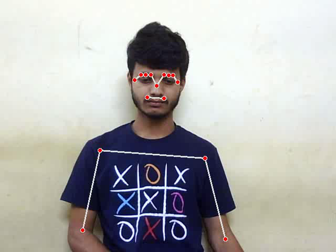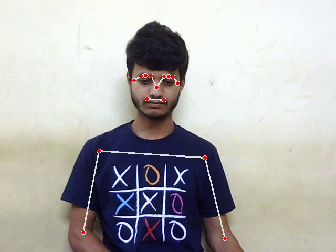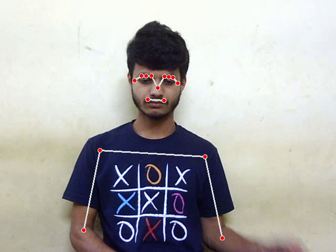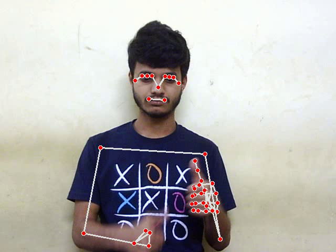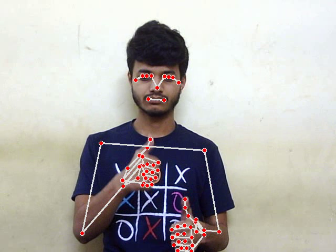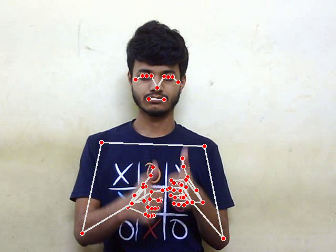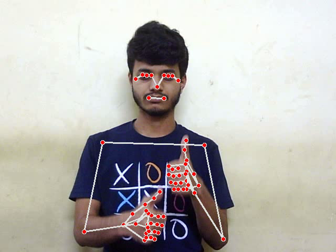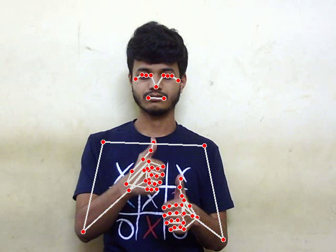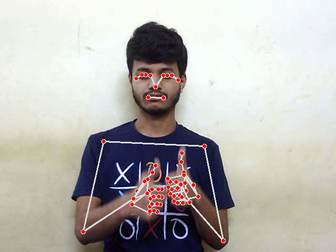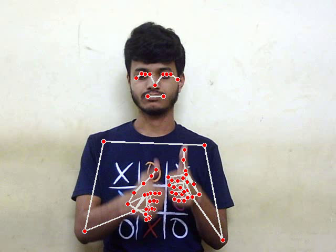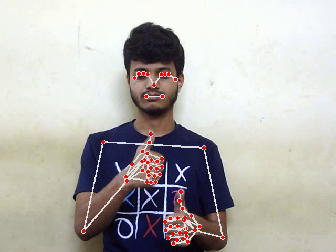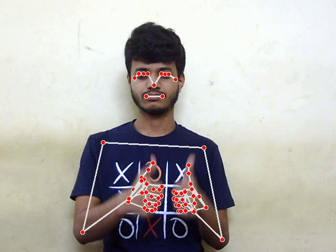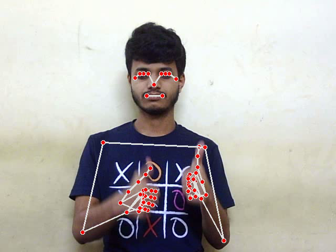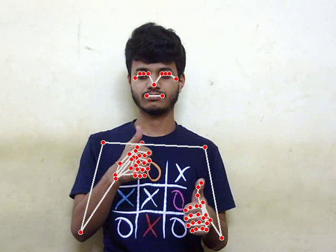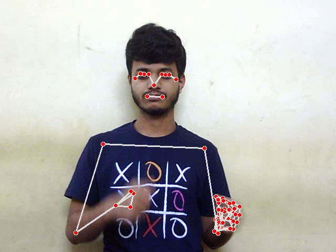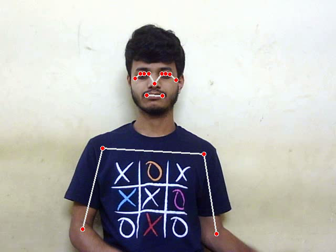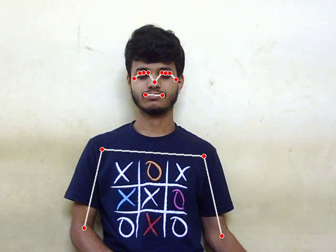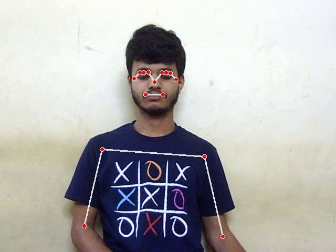which